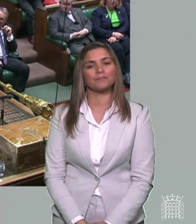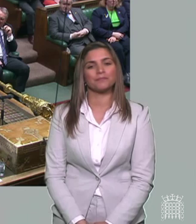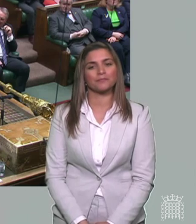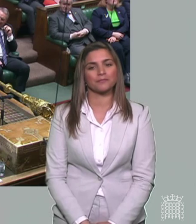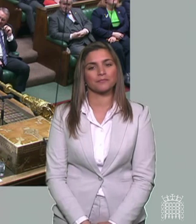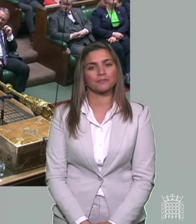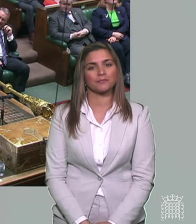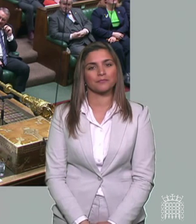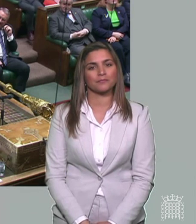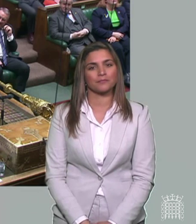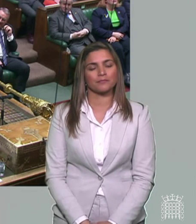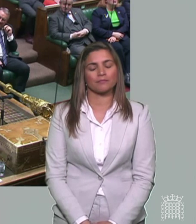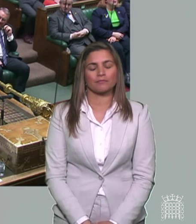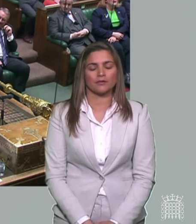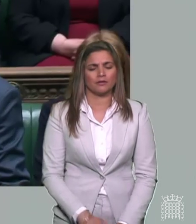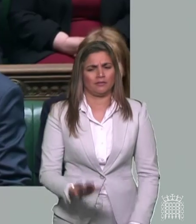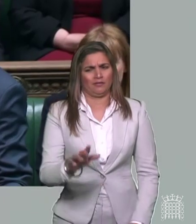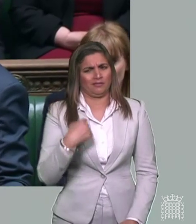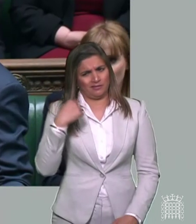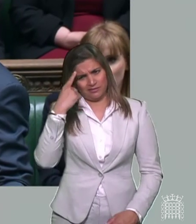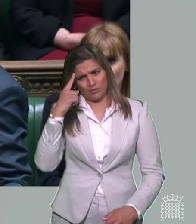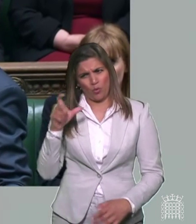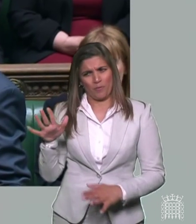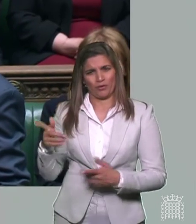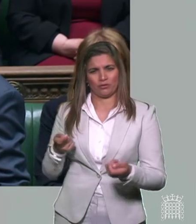I think the Prime Minister will find that Mr Corbyn does not have the Whip.